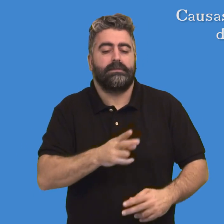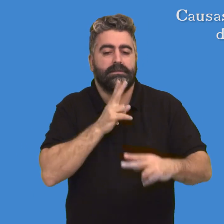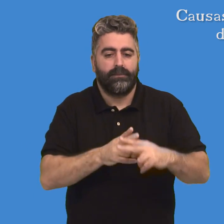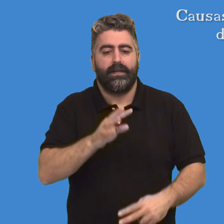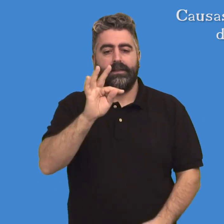nombre